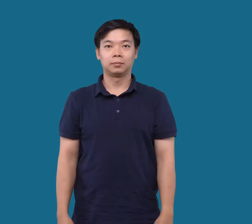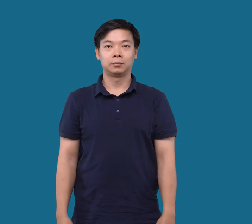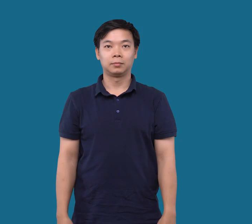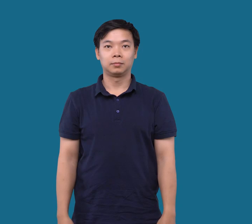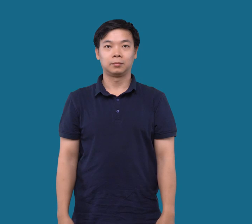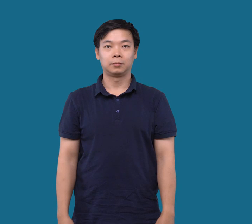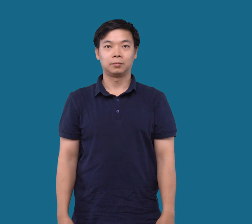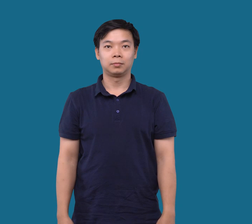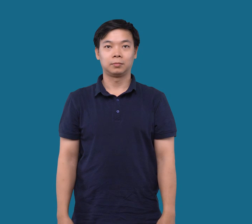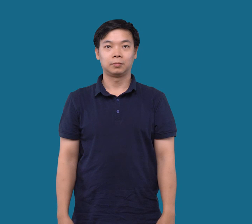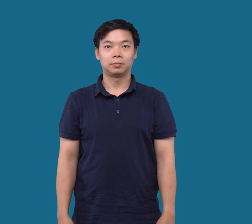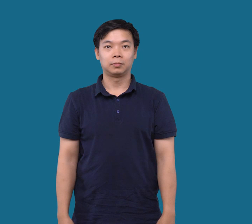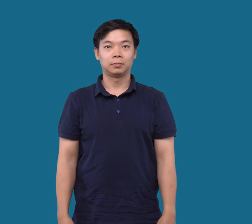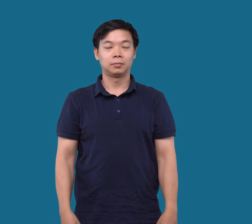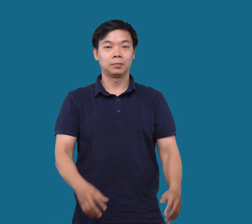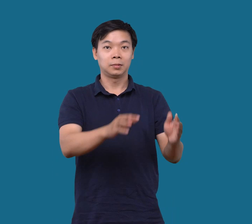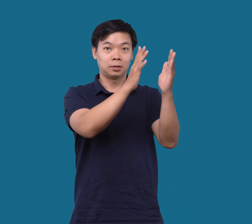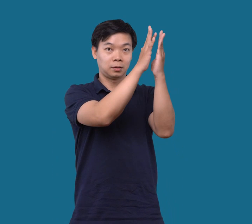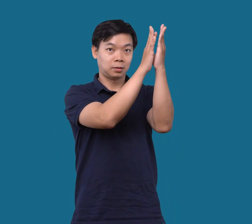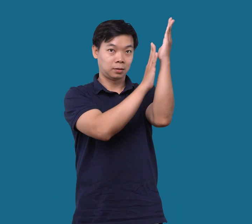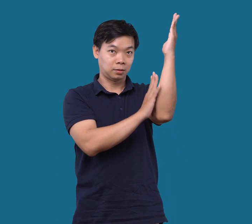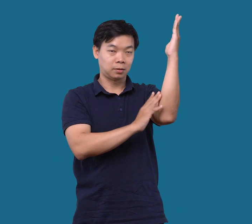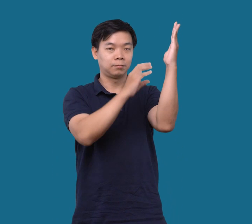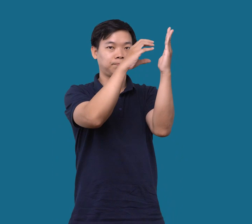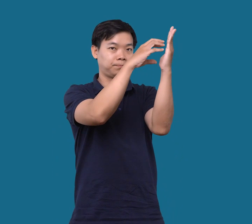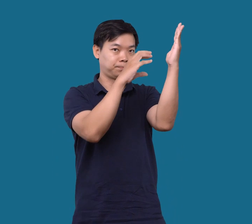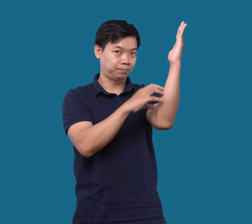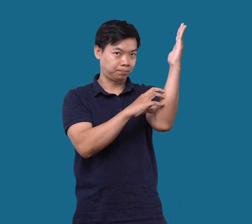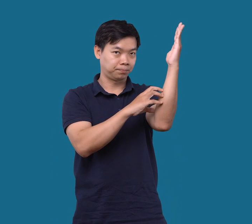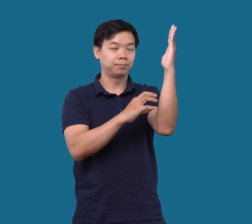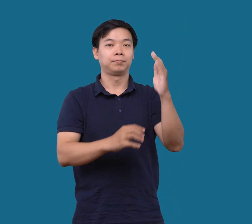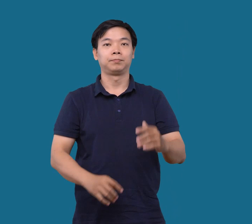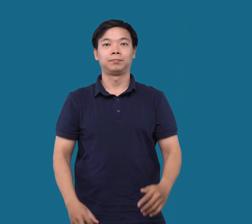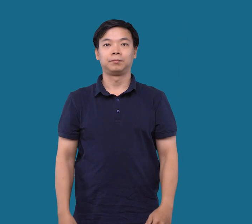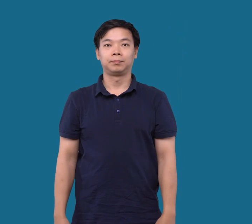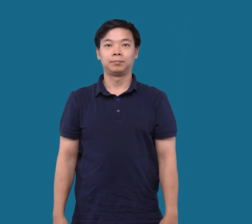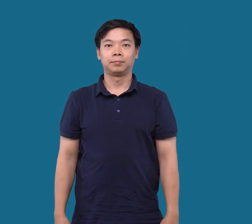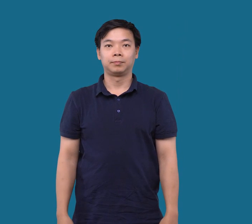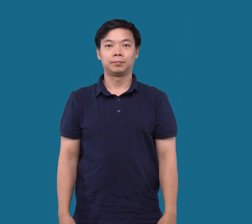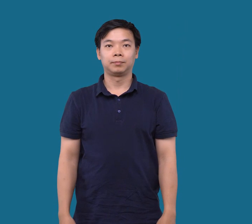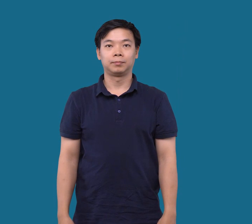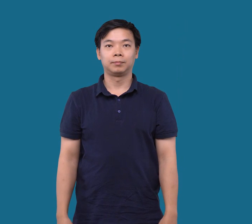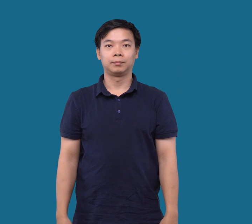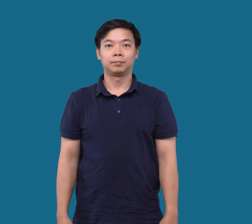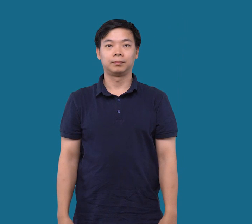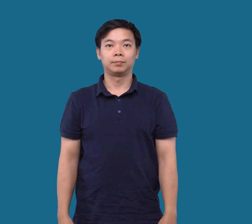khổ thơ